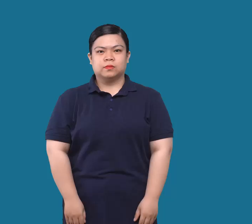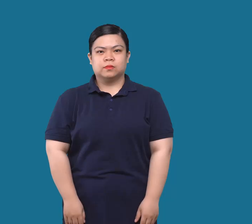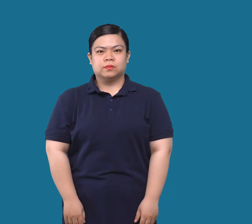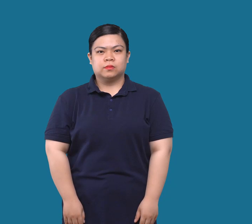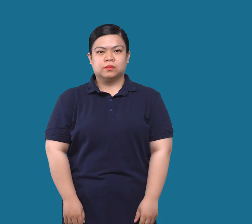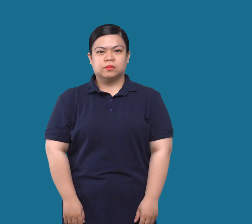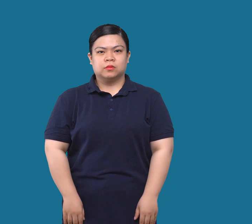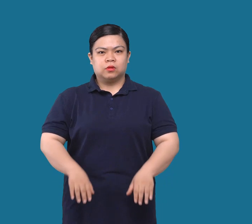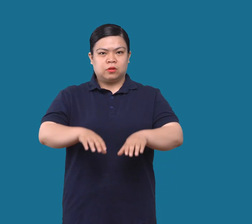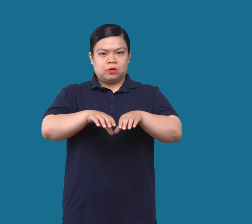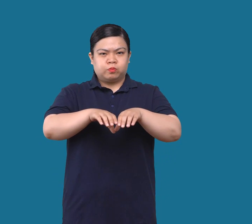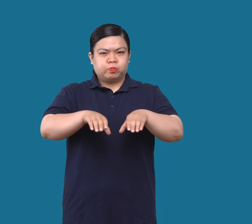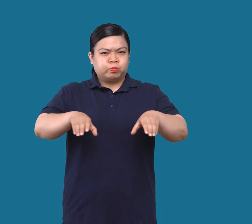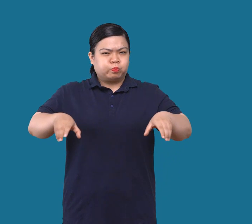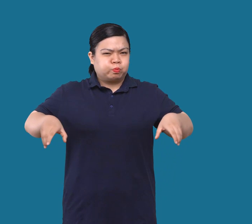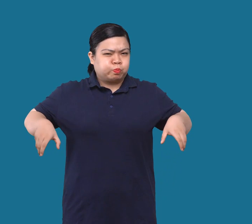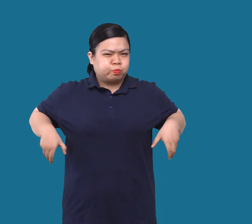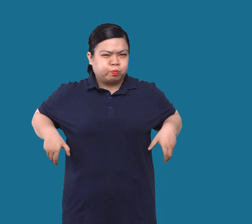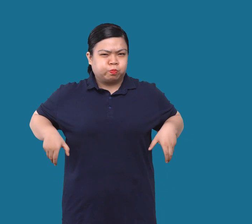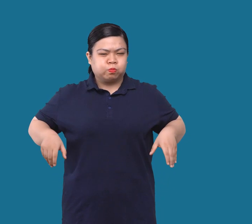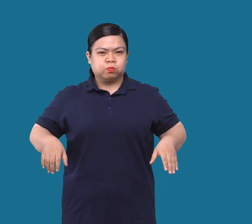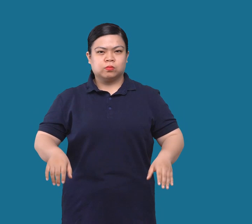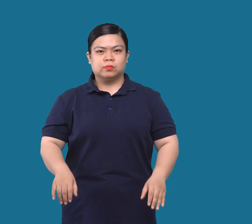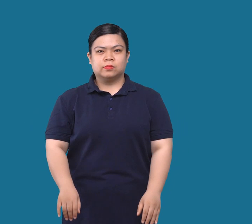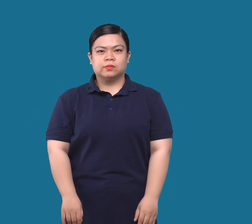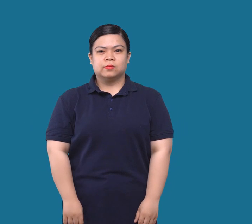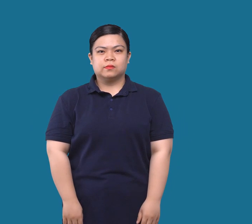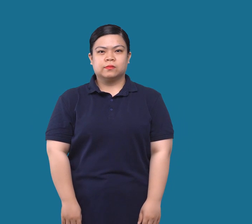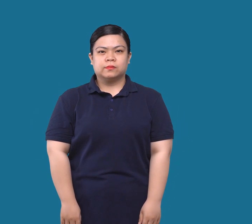phao